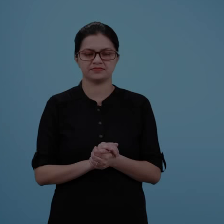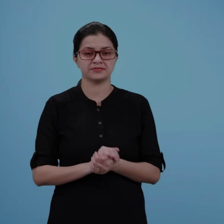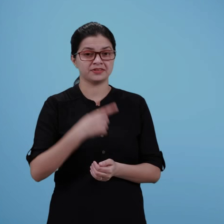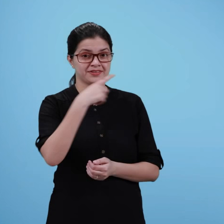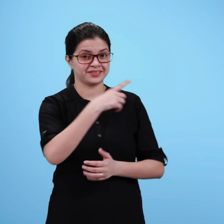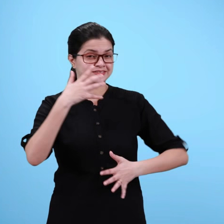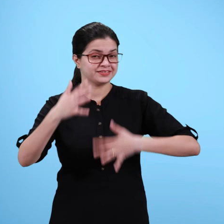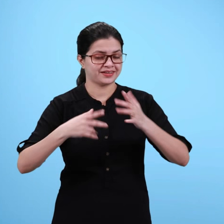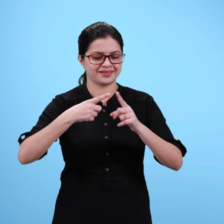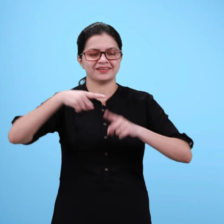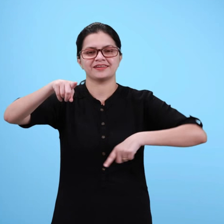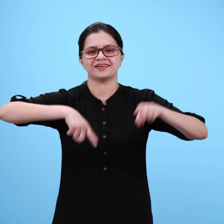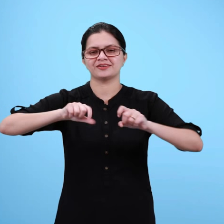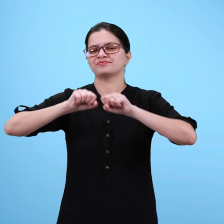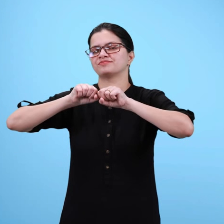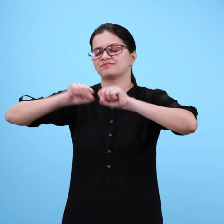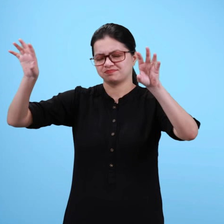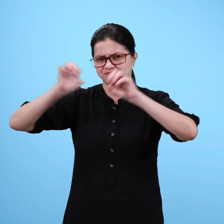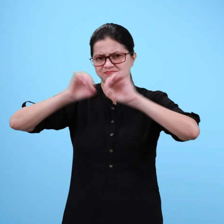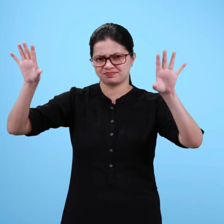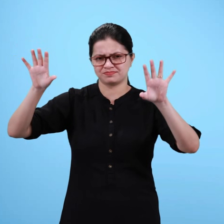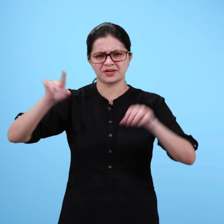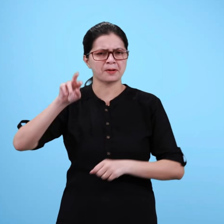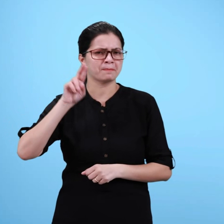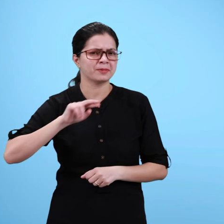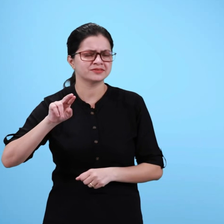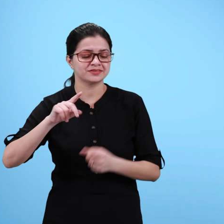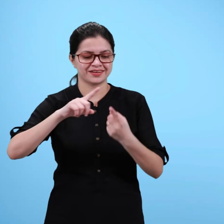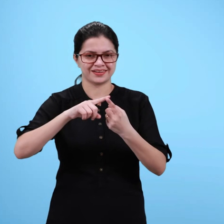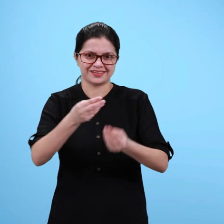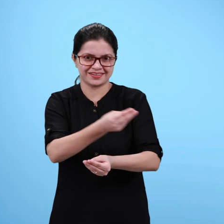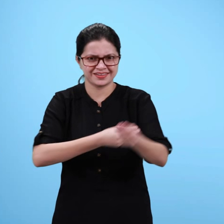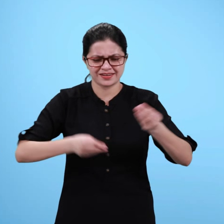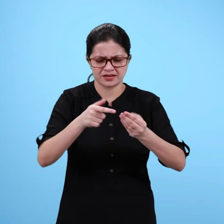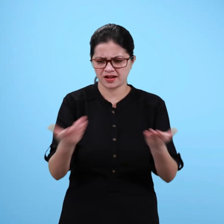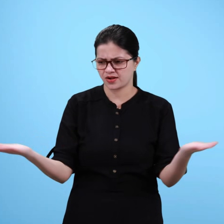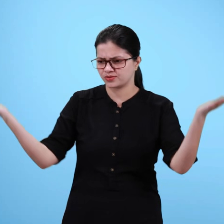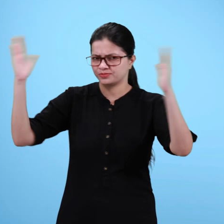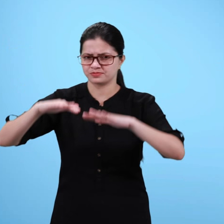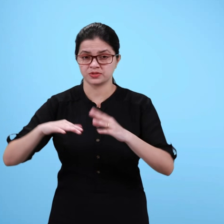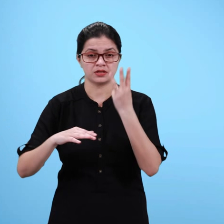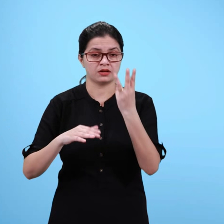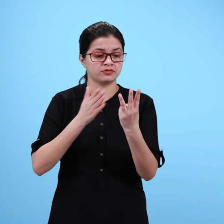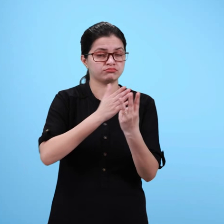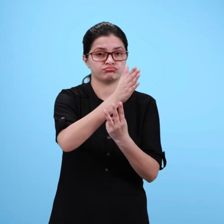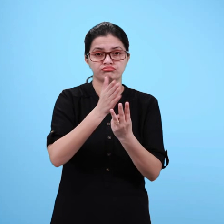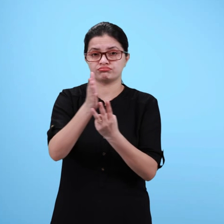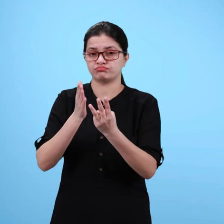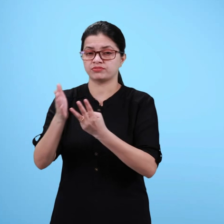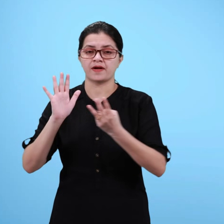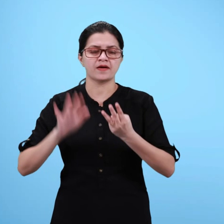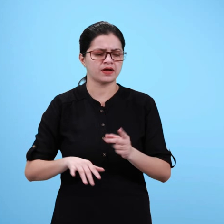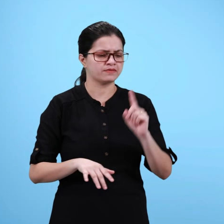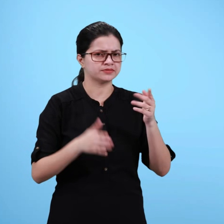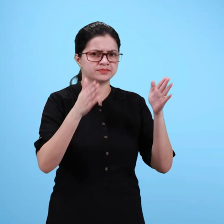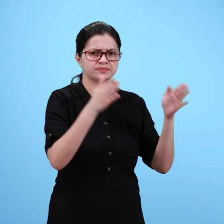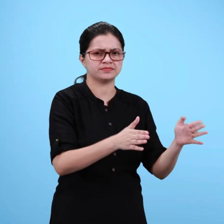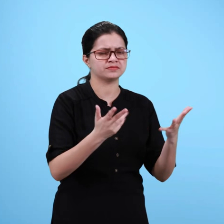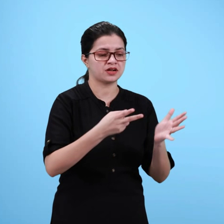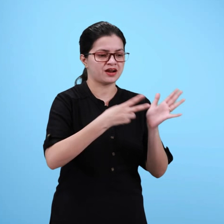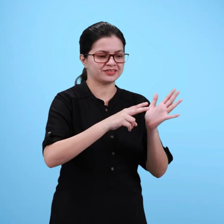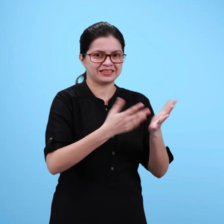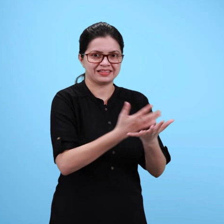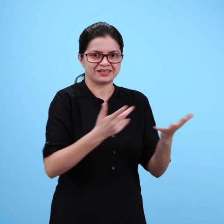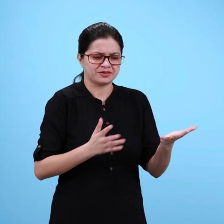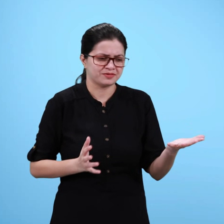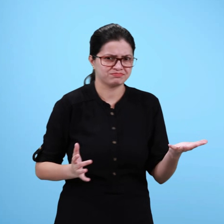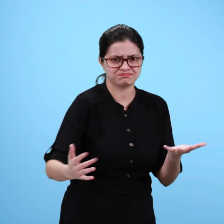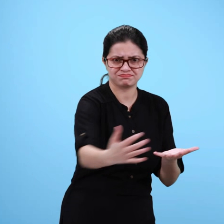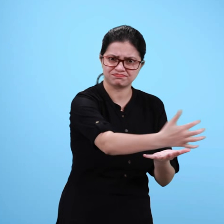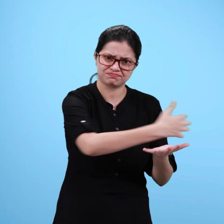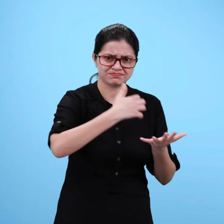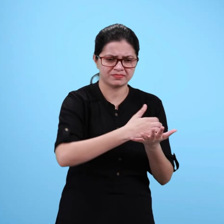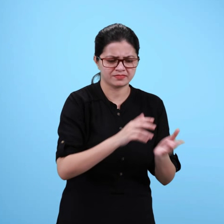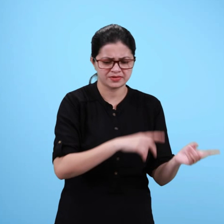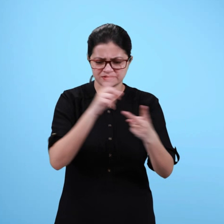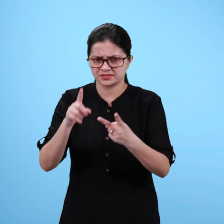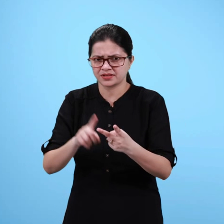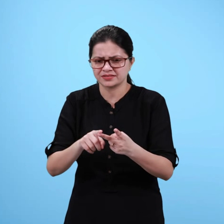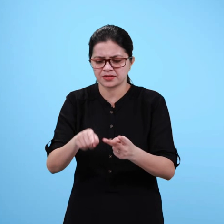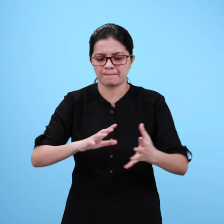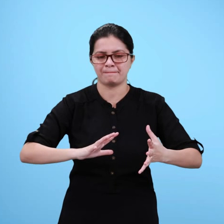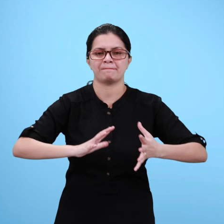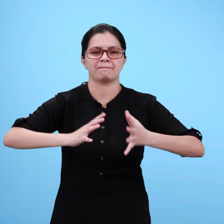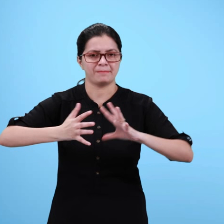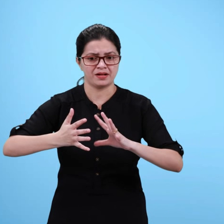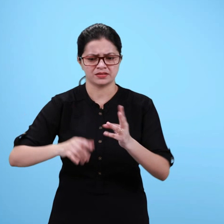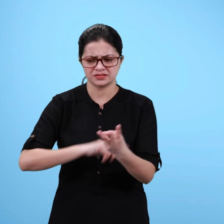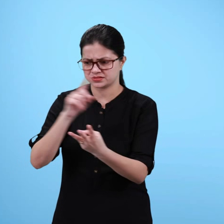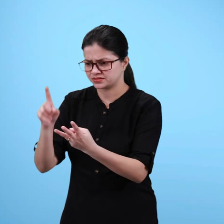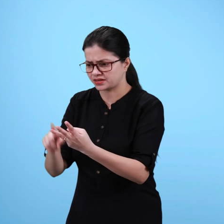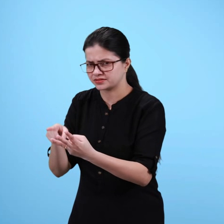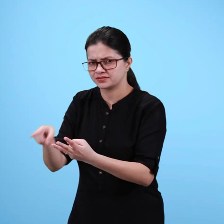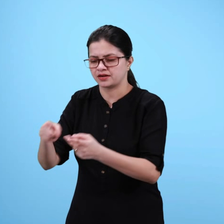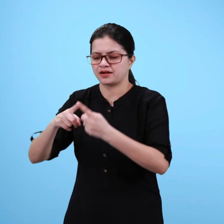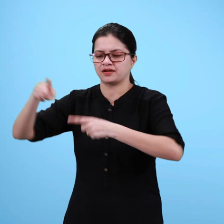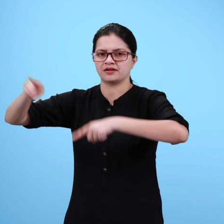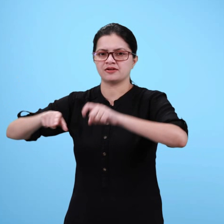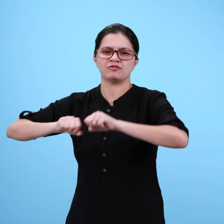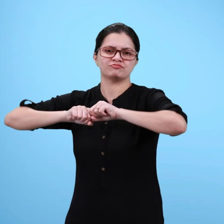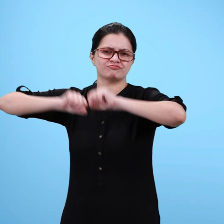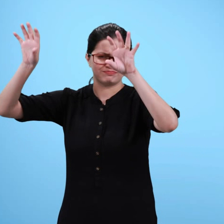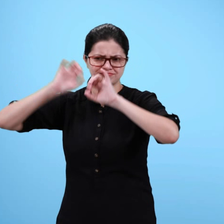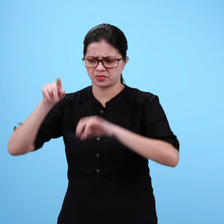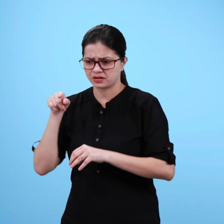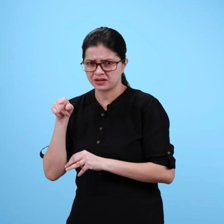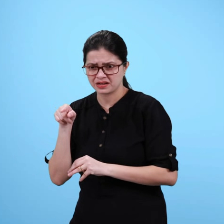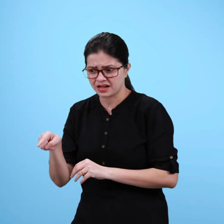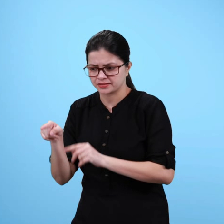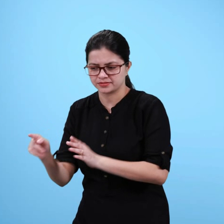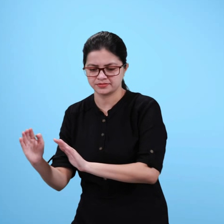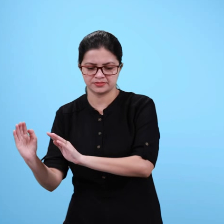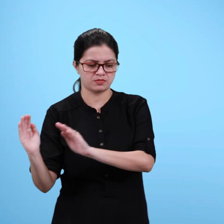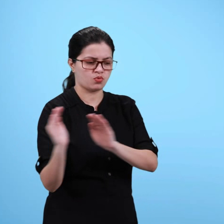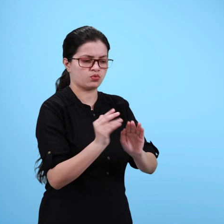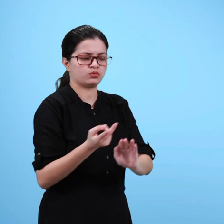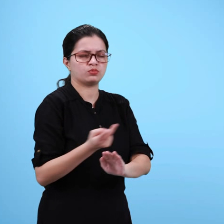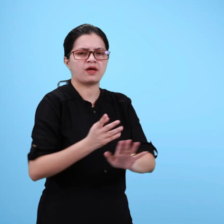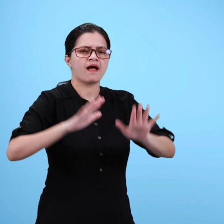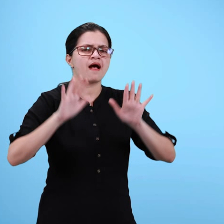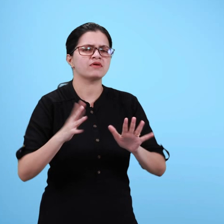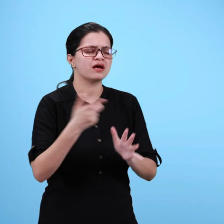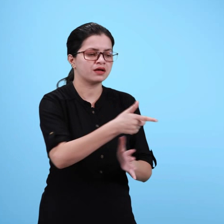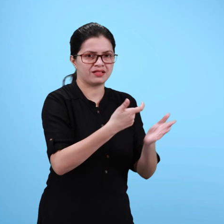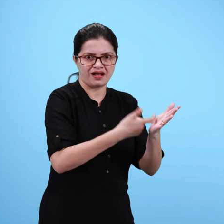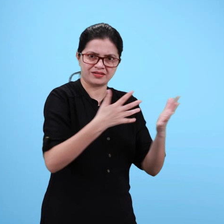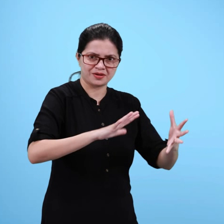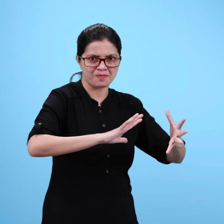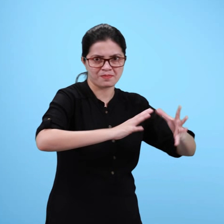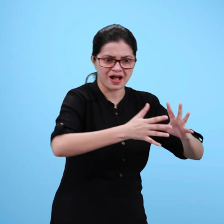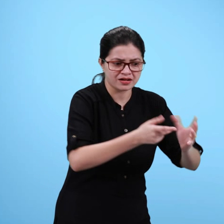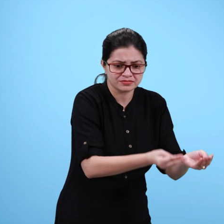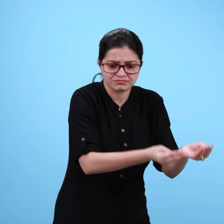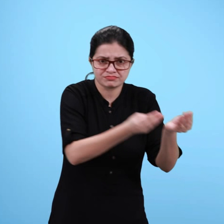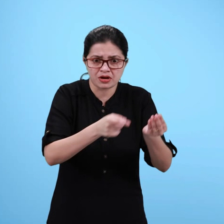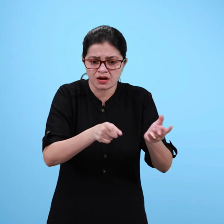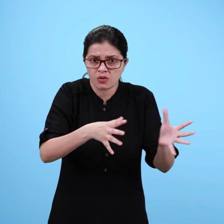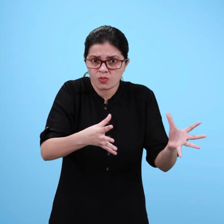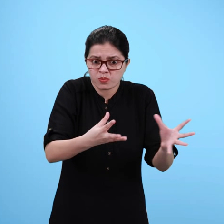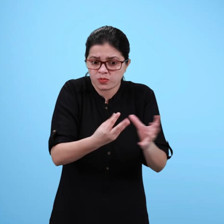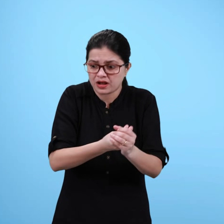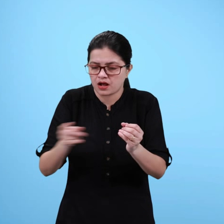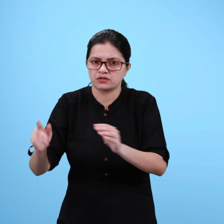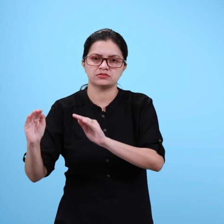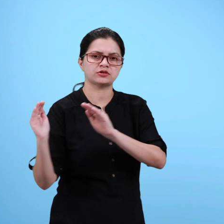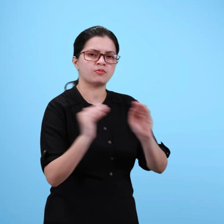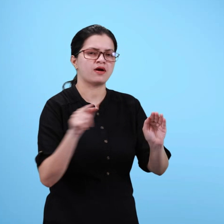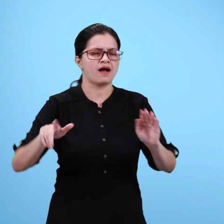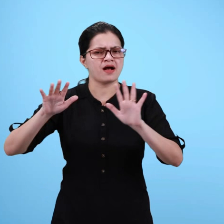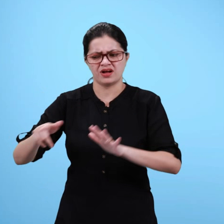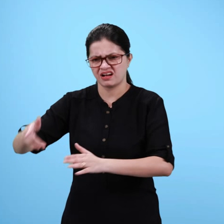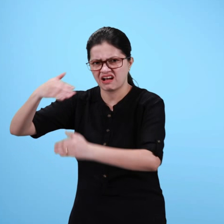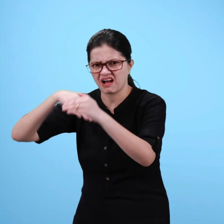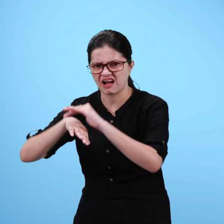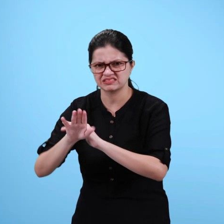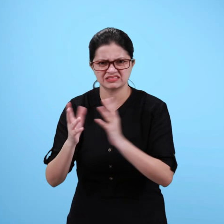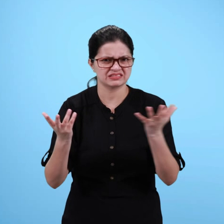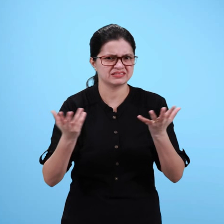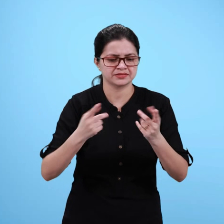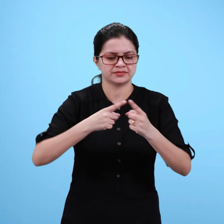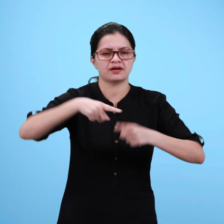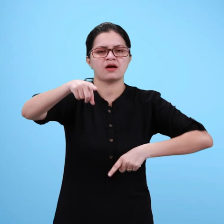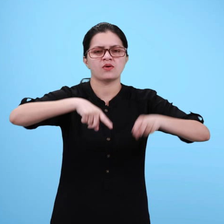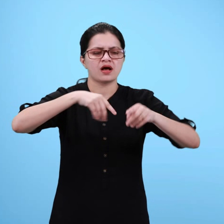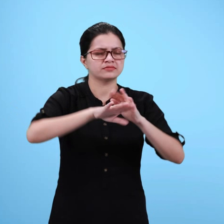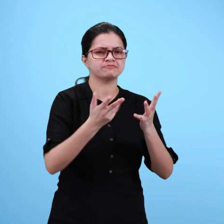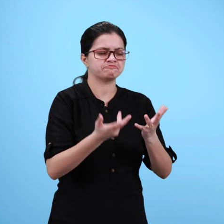Tertiary Activity This sign refers to tertiary activities. There are three types of economic activities – primary, secondary and tertiary. Tertiary activities provide support to the primary and secondary sectors through services.